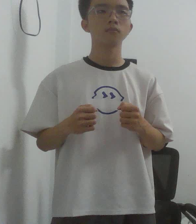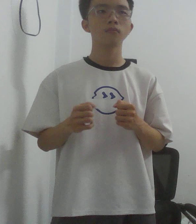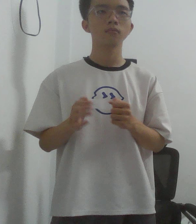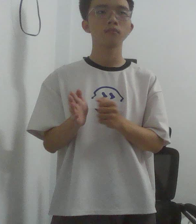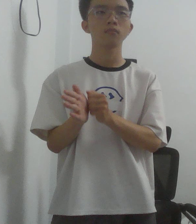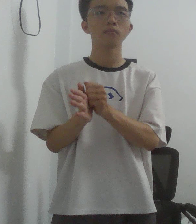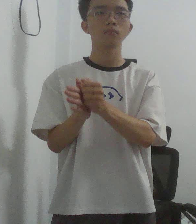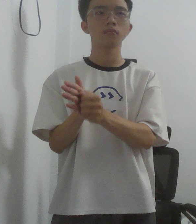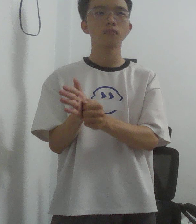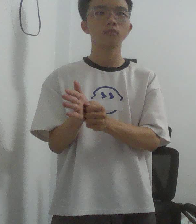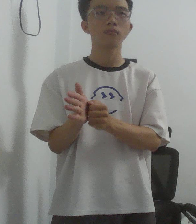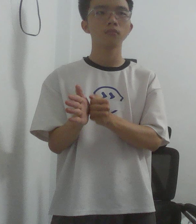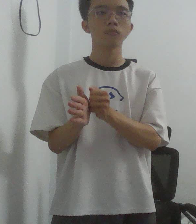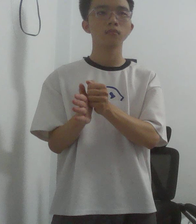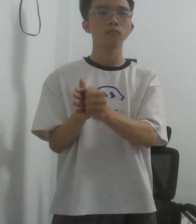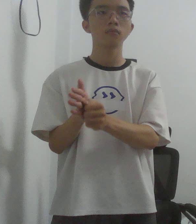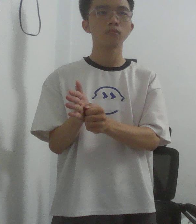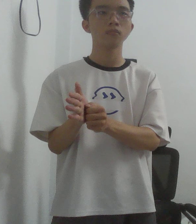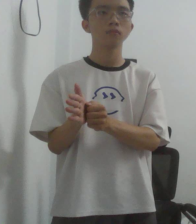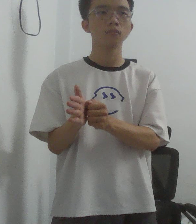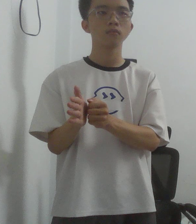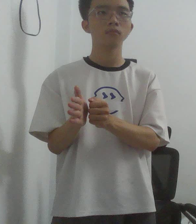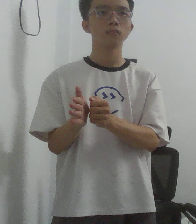thang